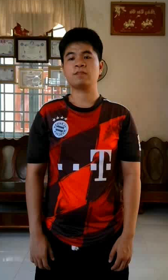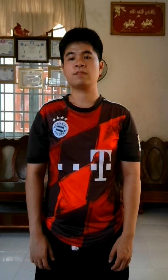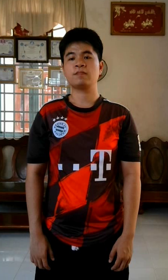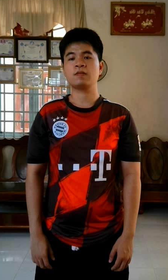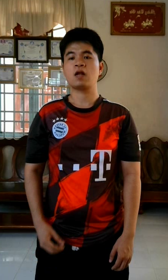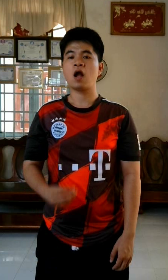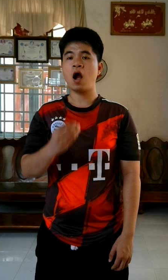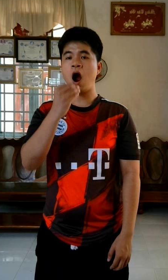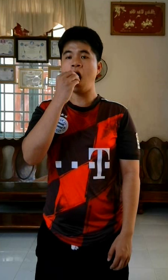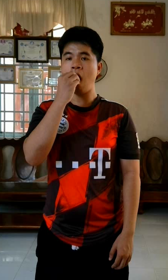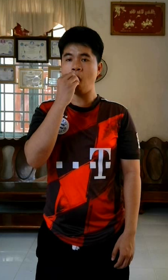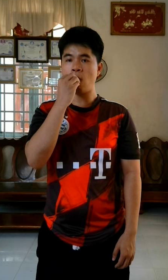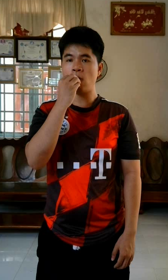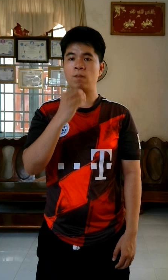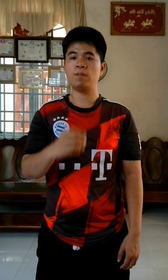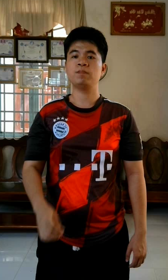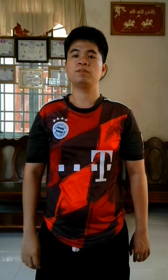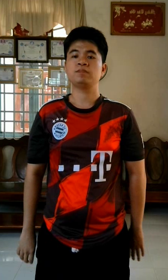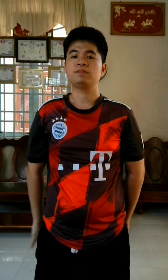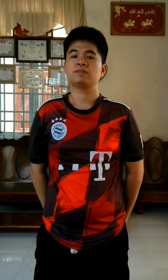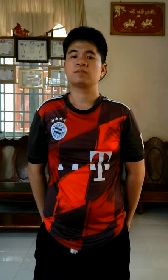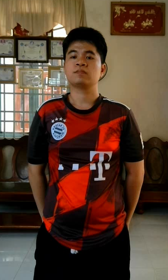an